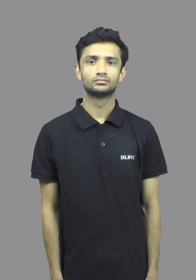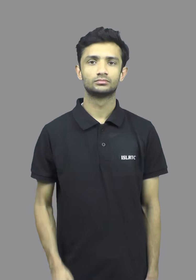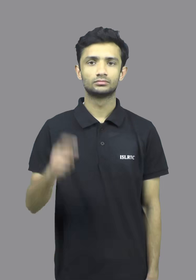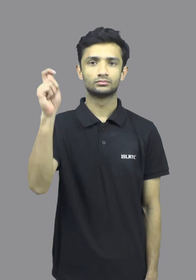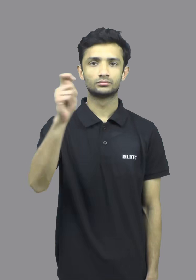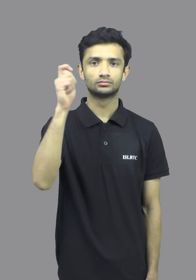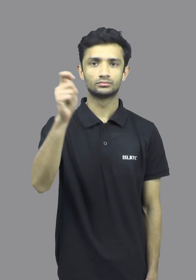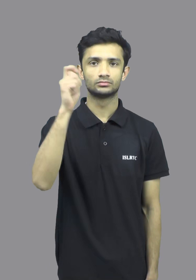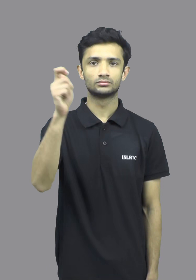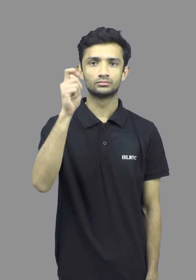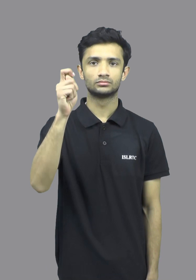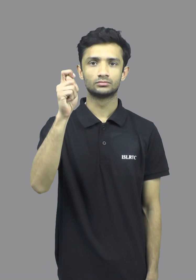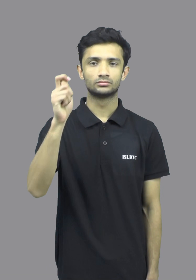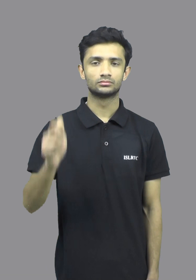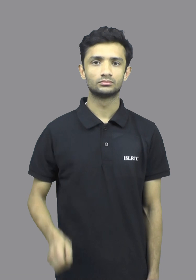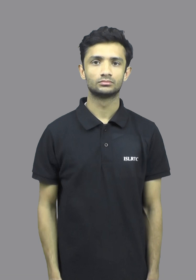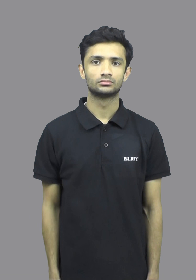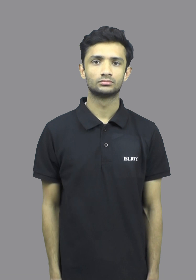Kenya